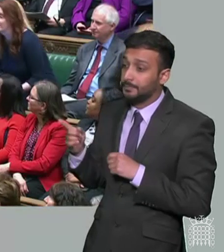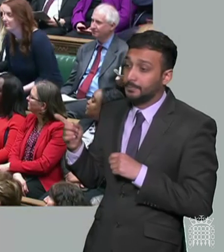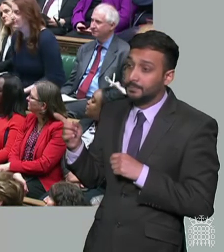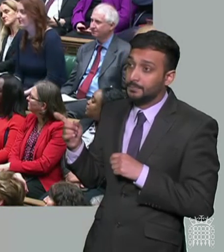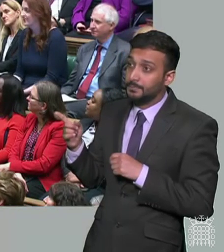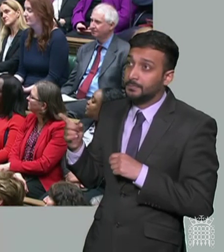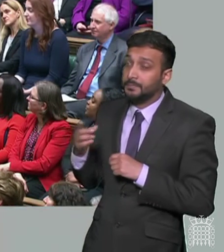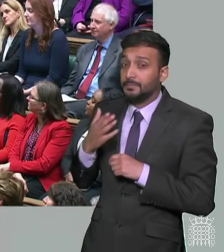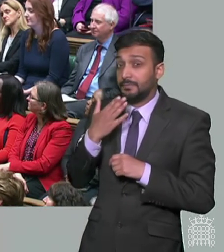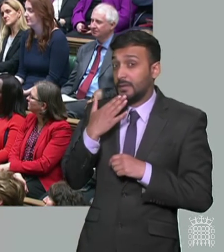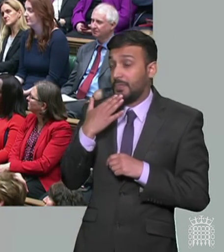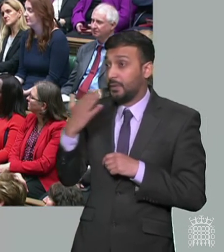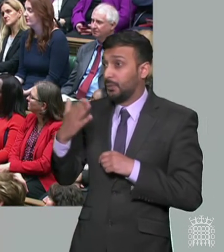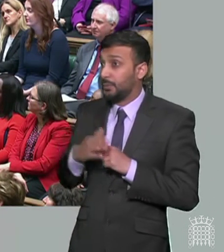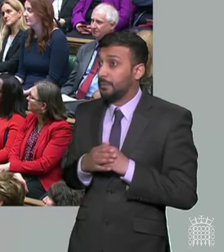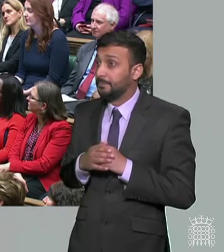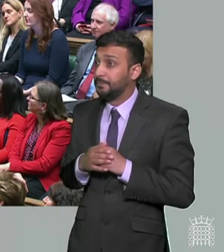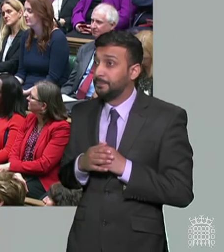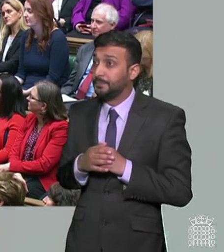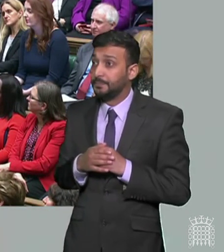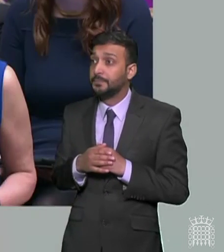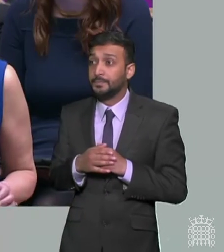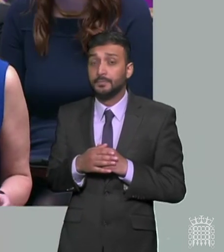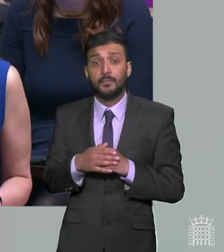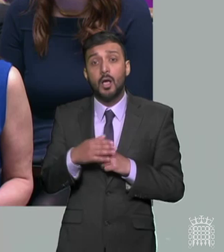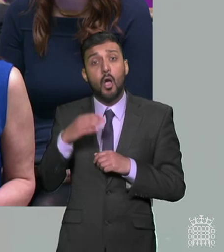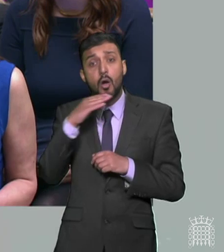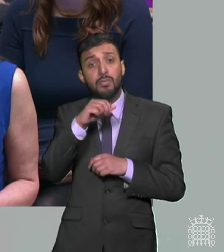5. Hundreds and thousands of people are still shielding.